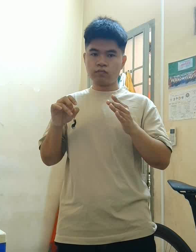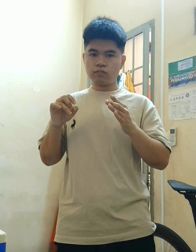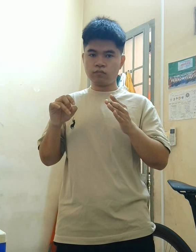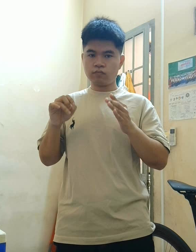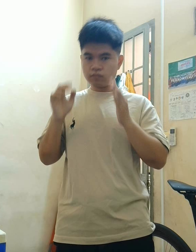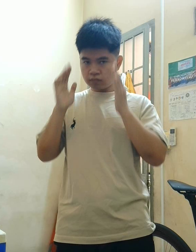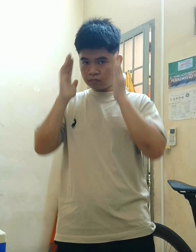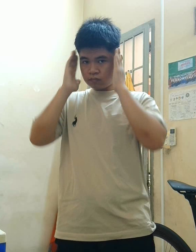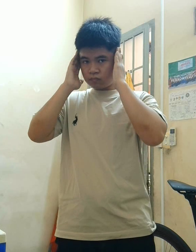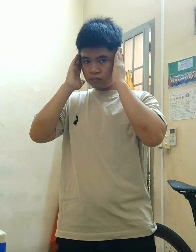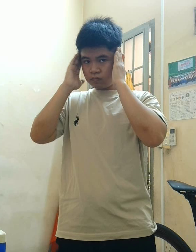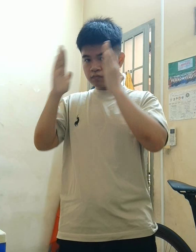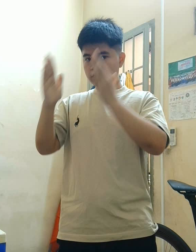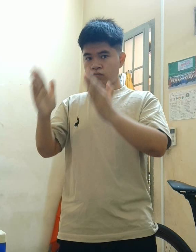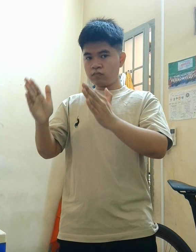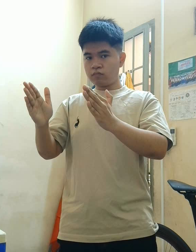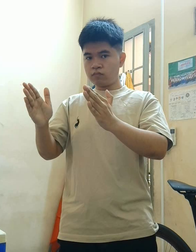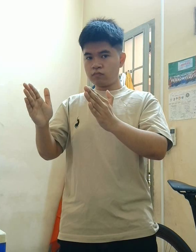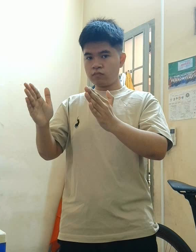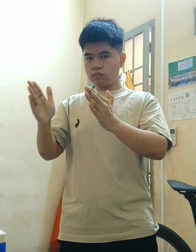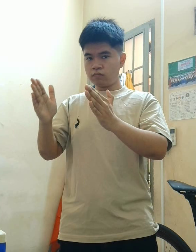quan tam